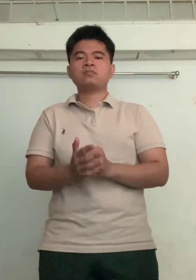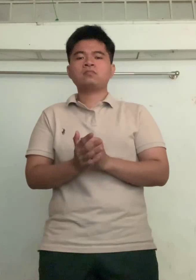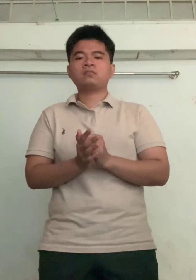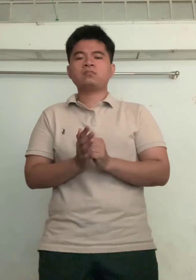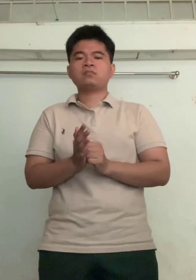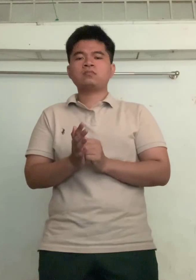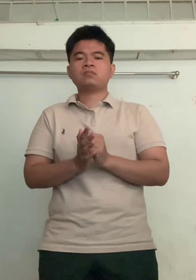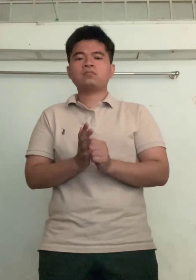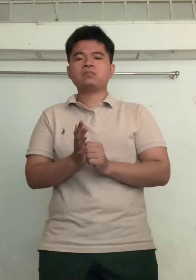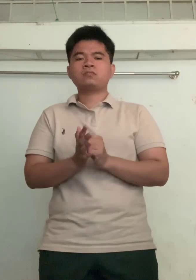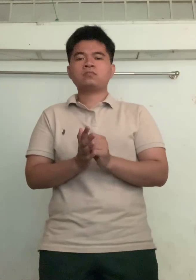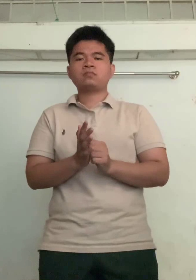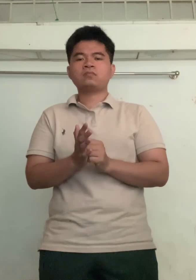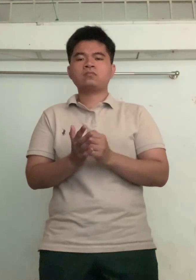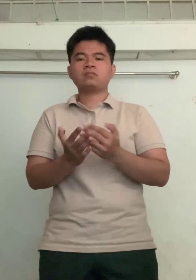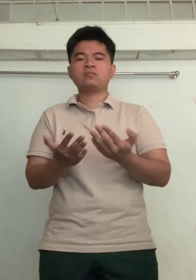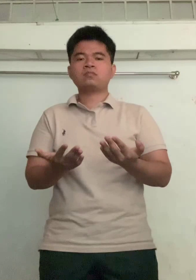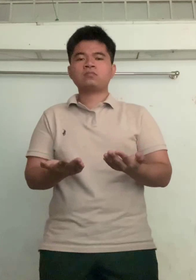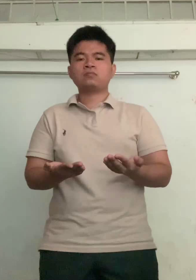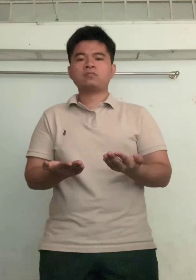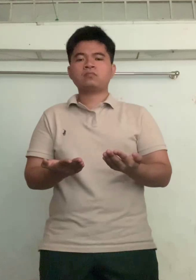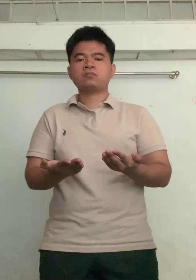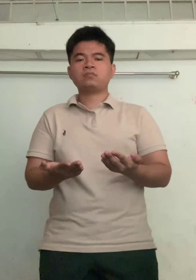thang nay